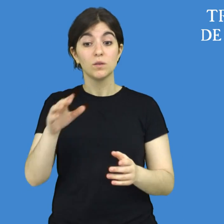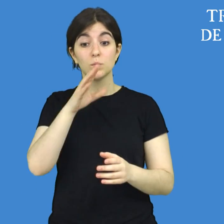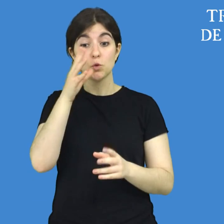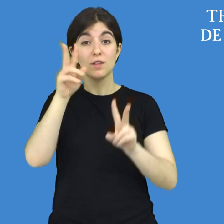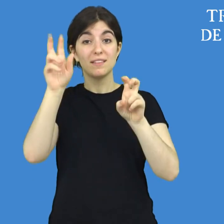motivo